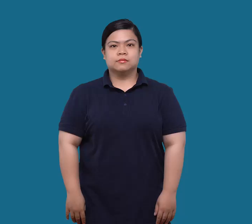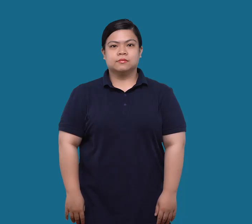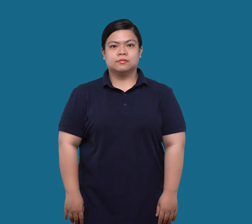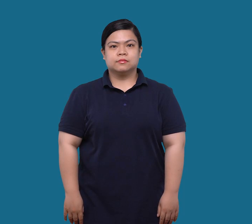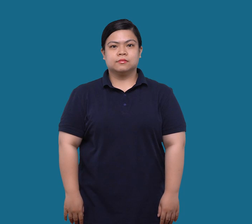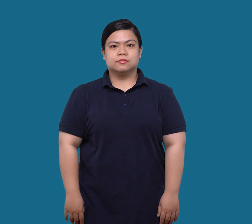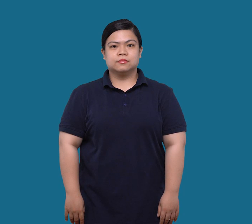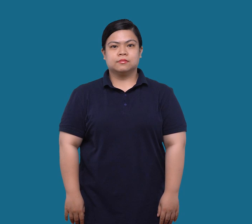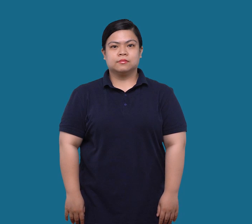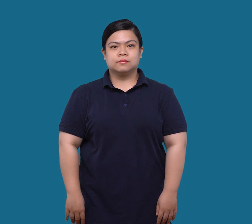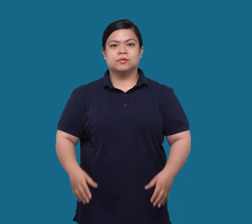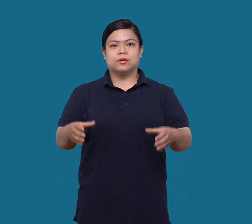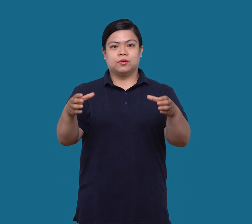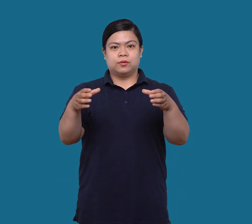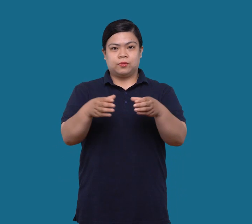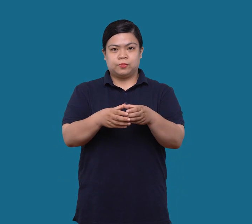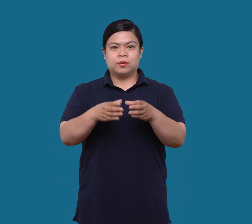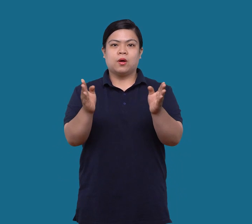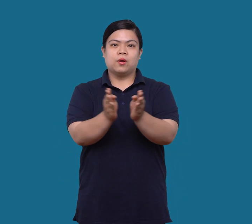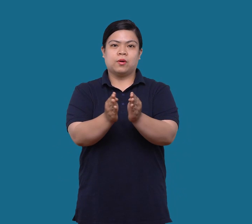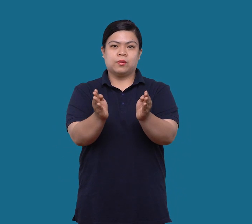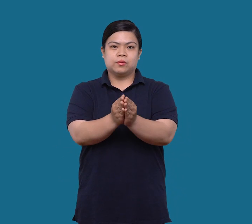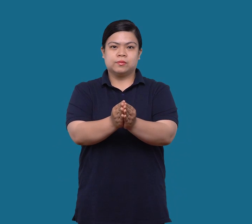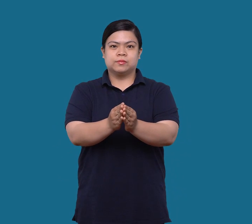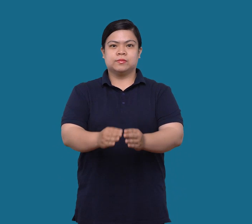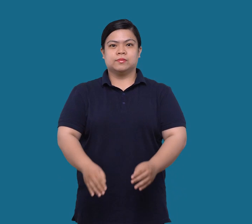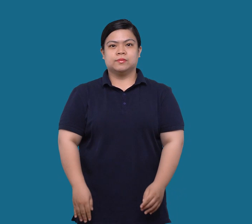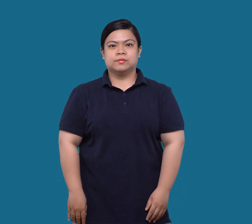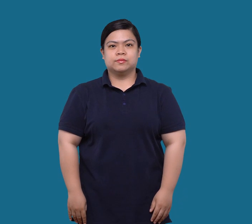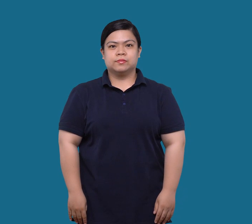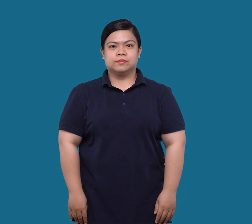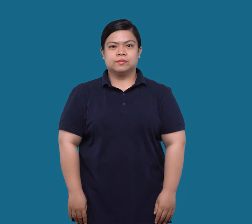họp nhóm